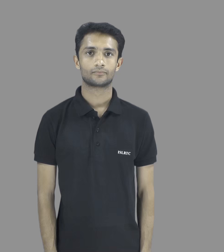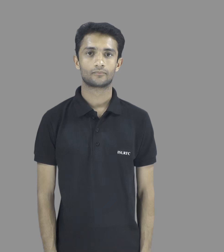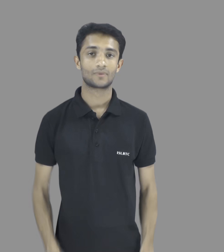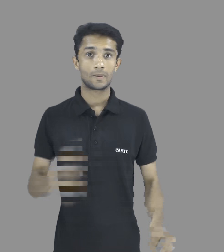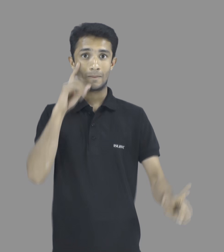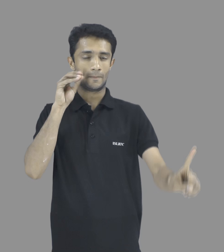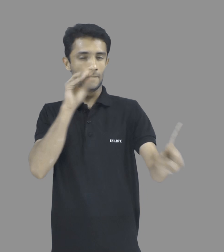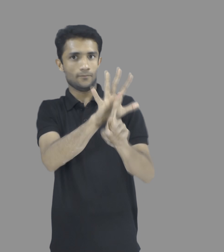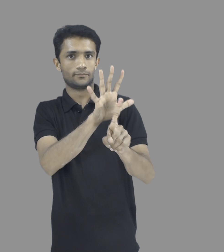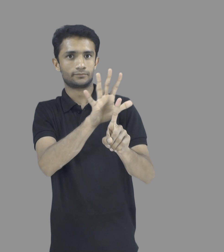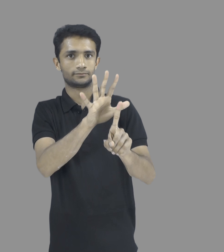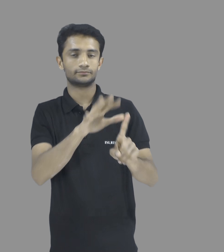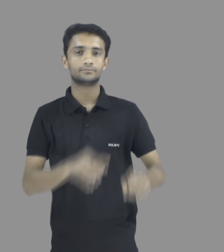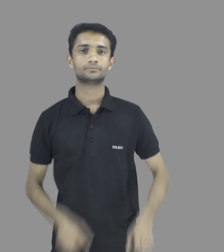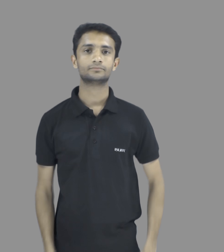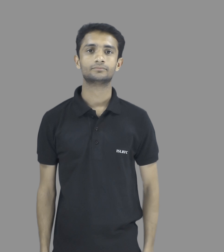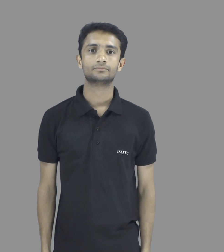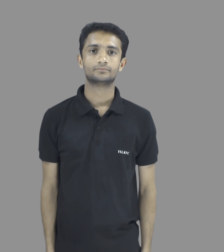Affect Impact Influence